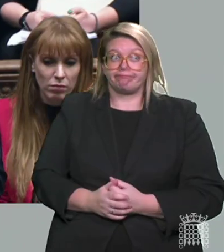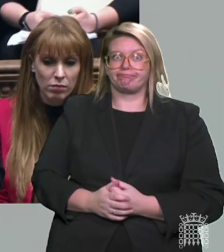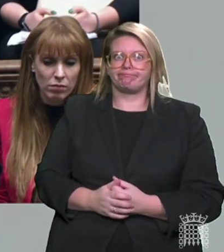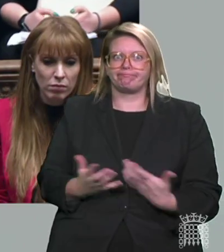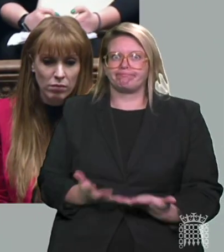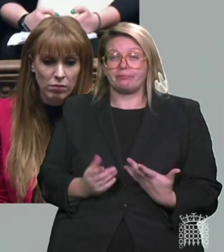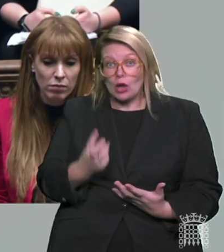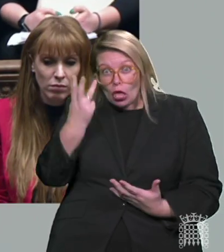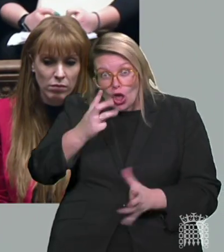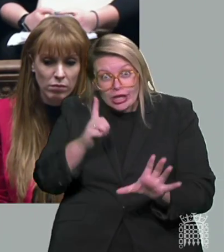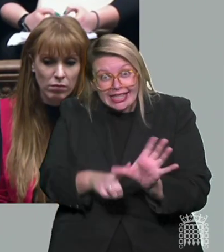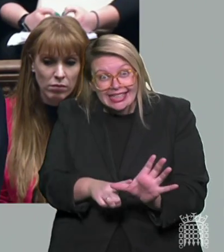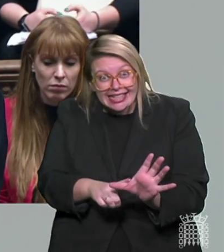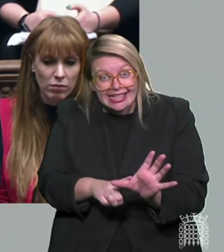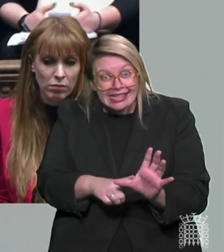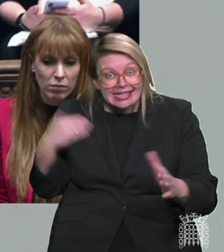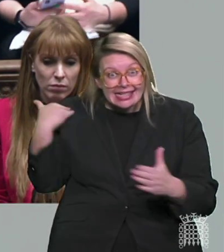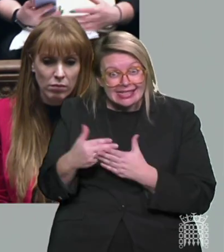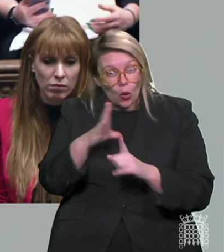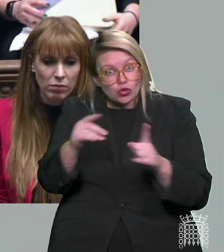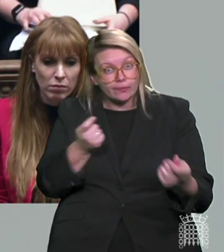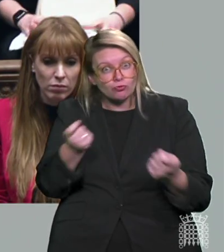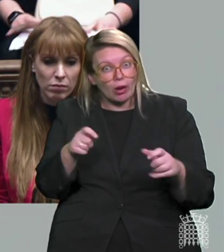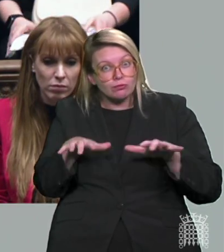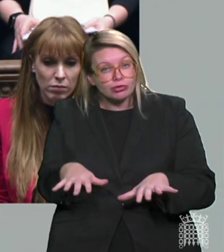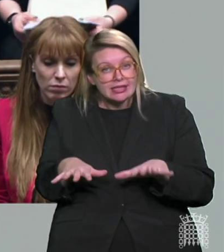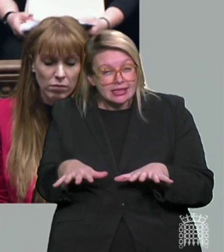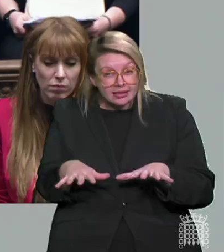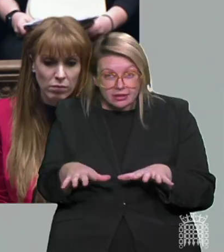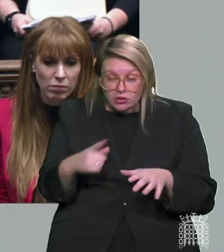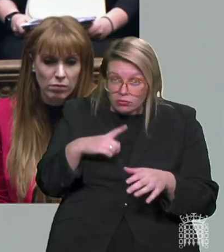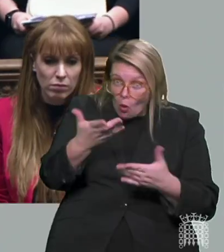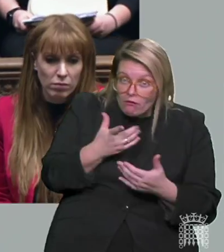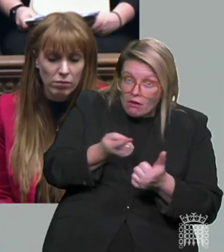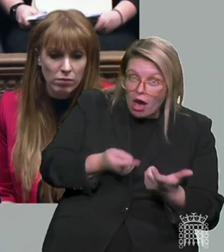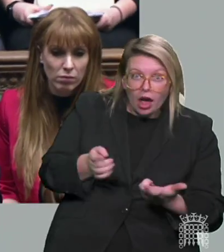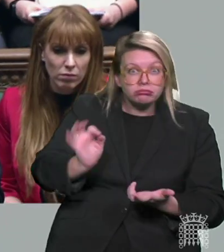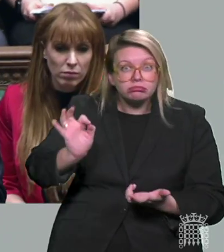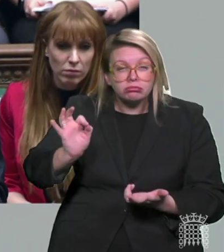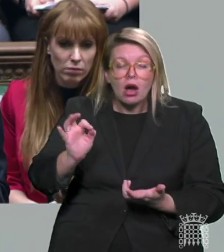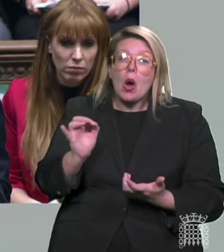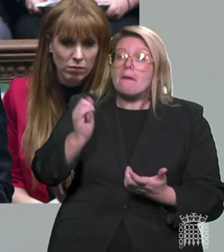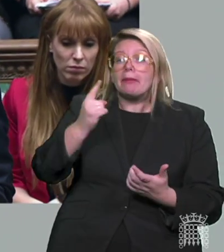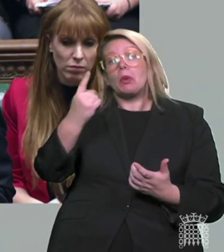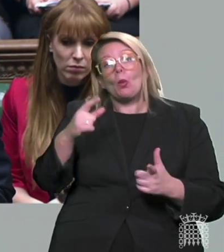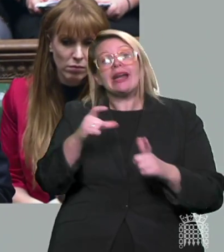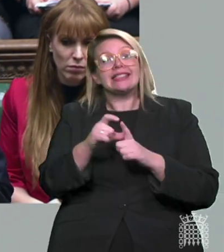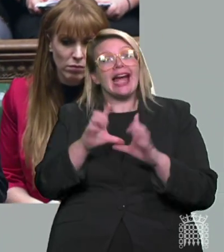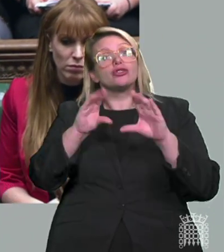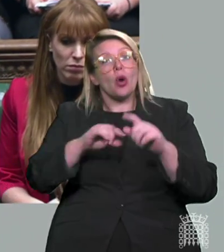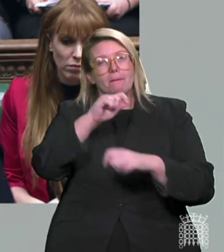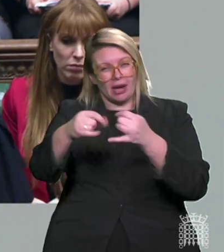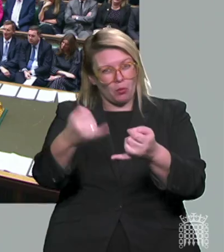After 13 years in government, what does it say that the best they can offer is that at some point they might stop making things worse?